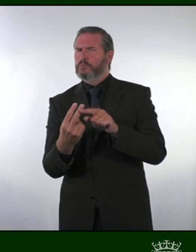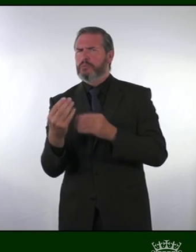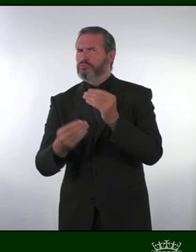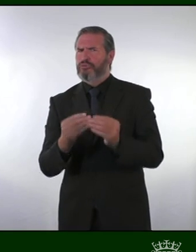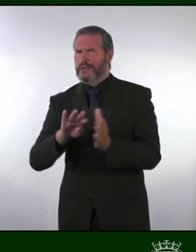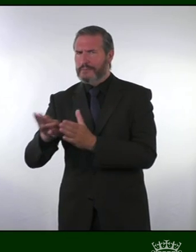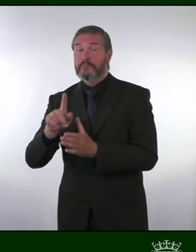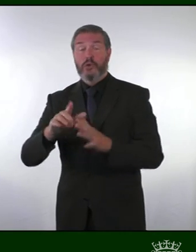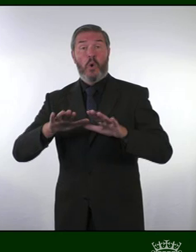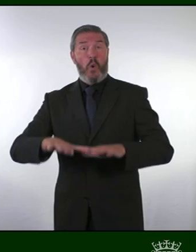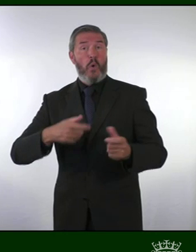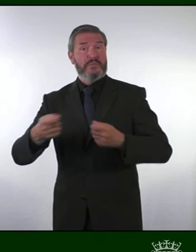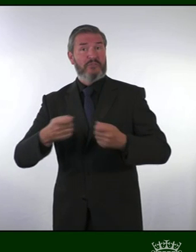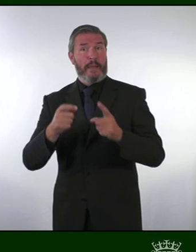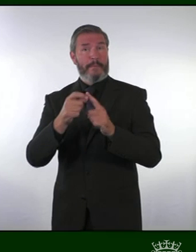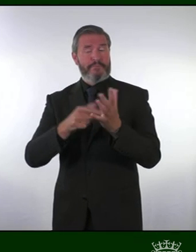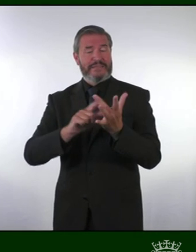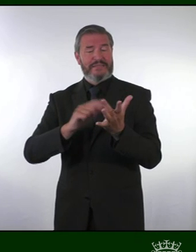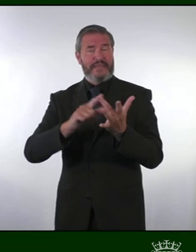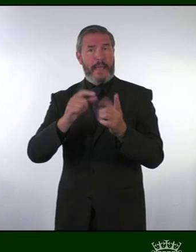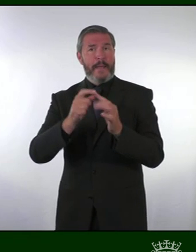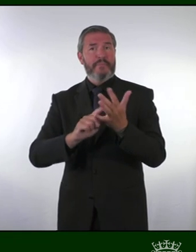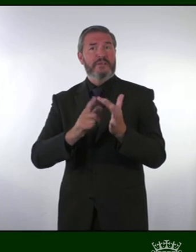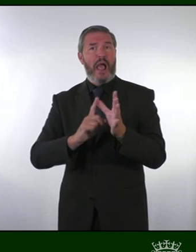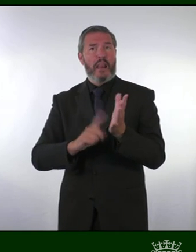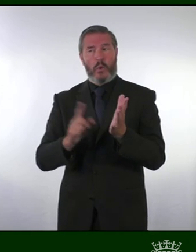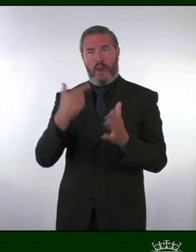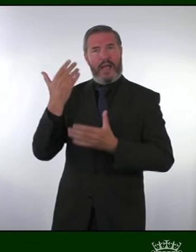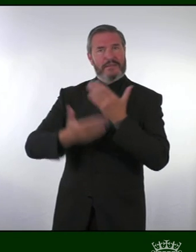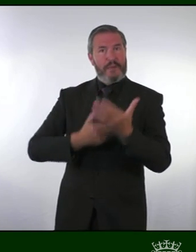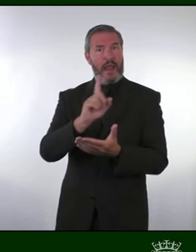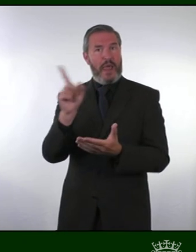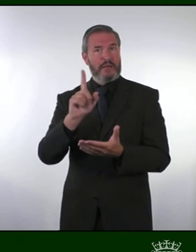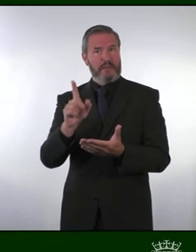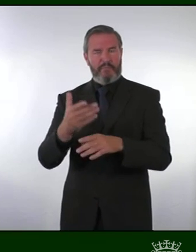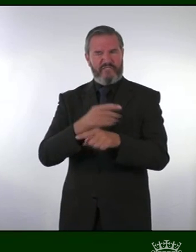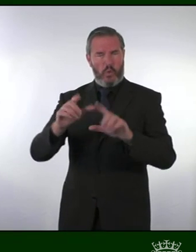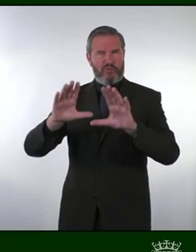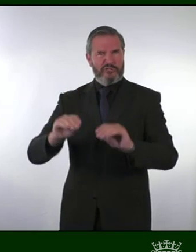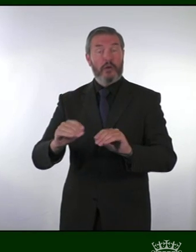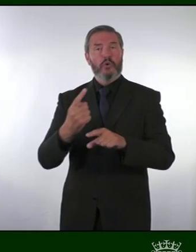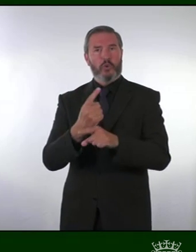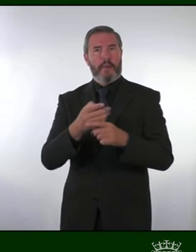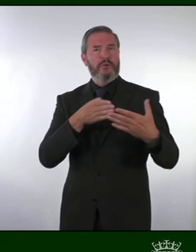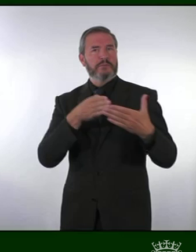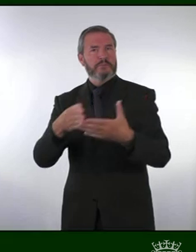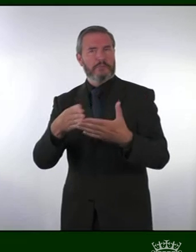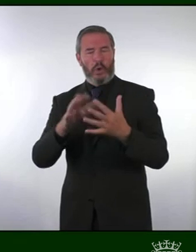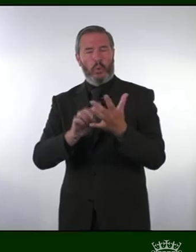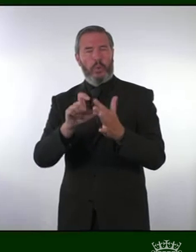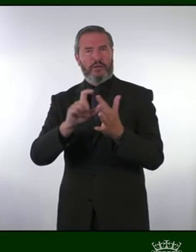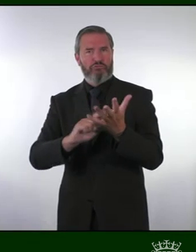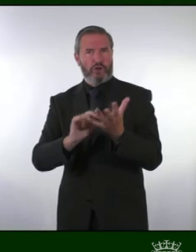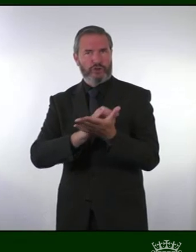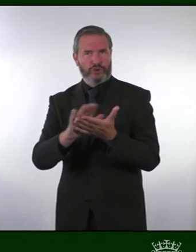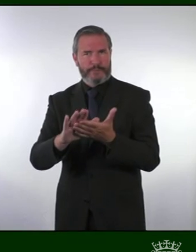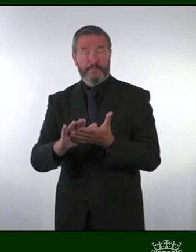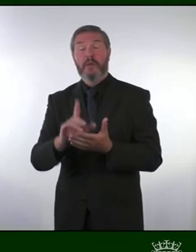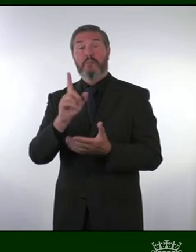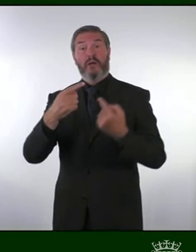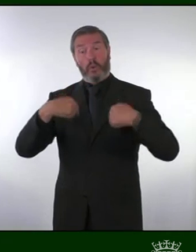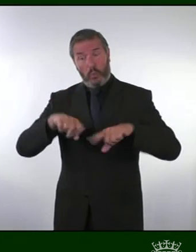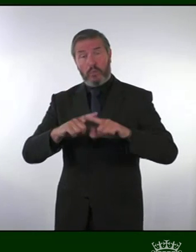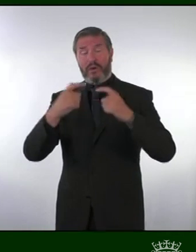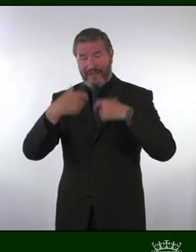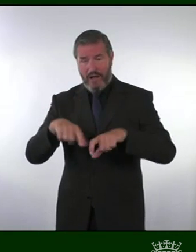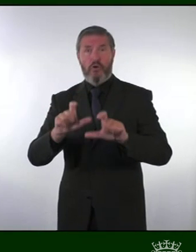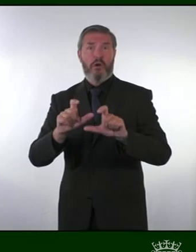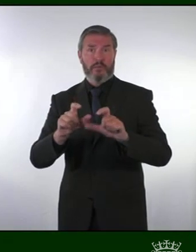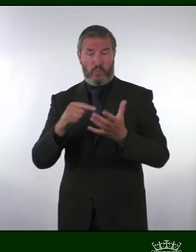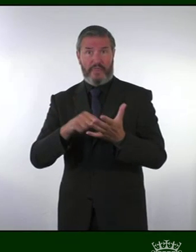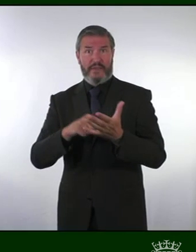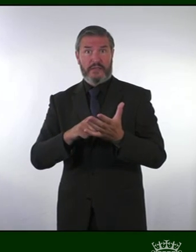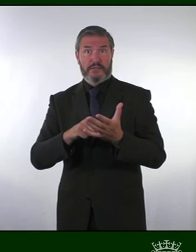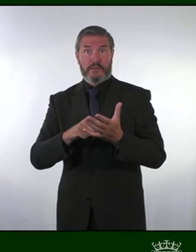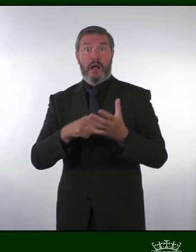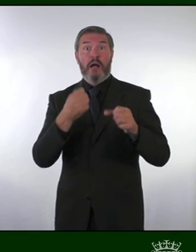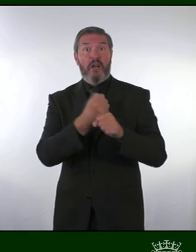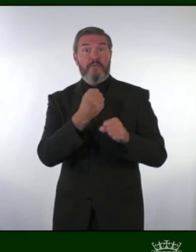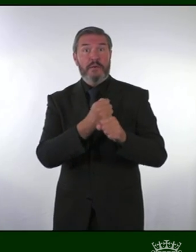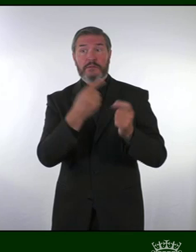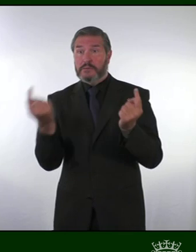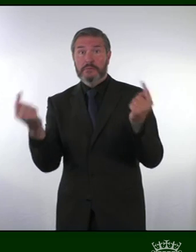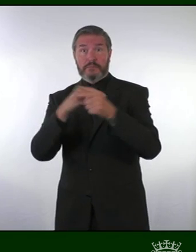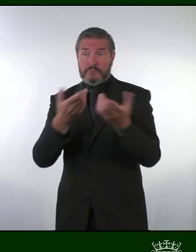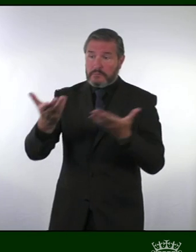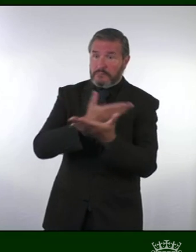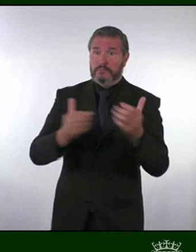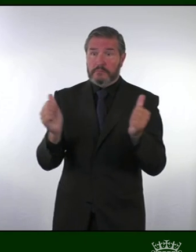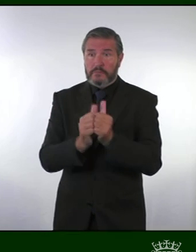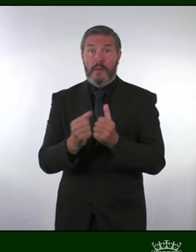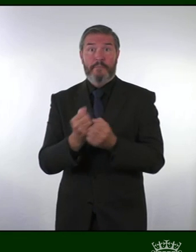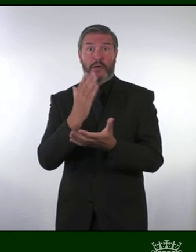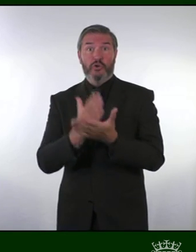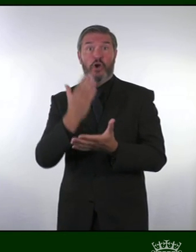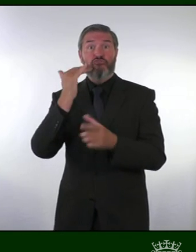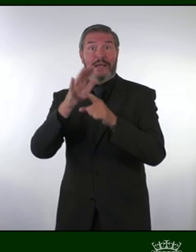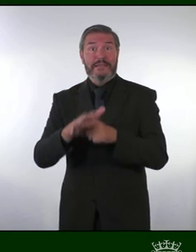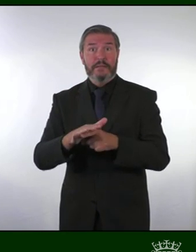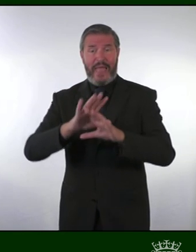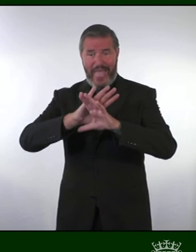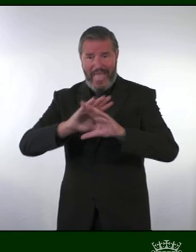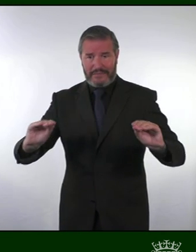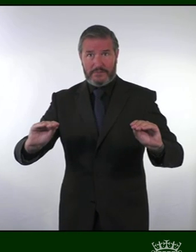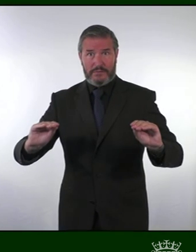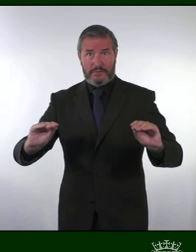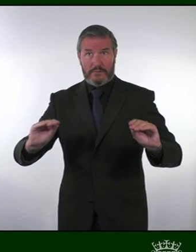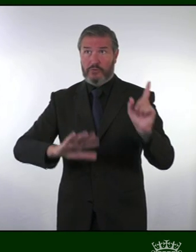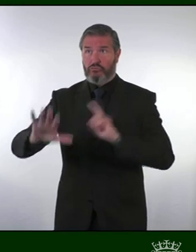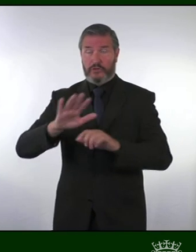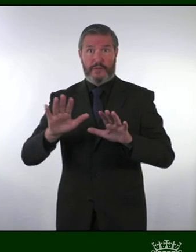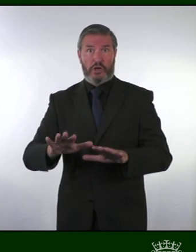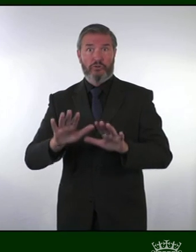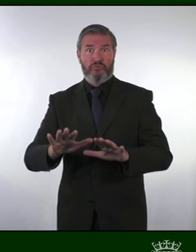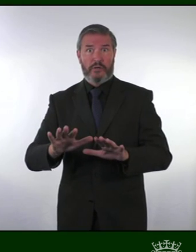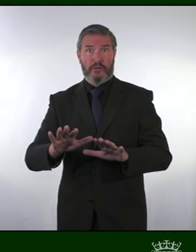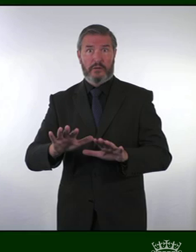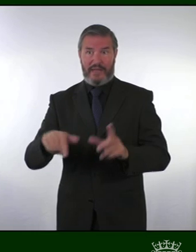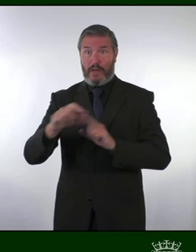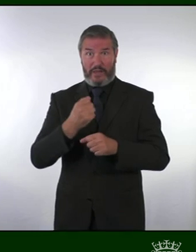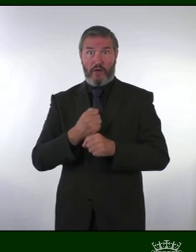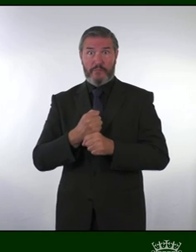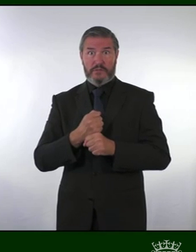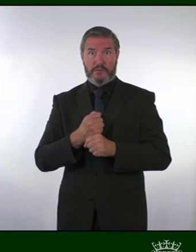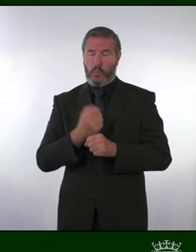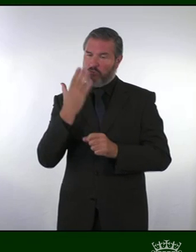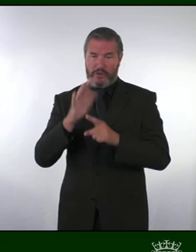The Home Secretary will set out further what we are going to do later—before recess—about Windrush with Wendy Williams’s report, and we will go on with our cross-governmental commission to ensure that we stamp out racism and discrimination across this country and throughout our system of government.